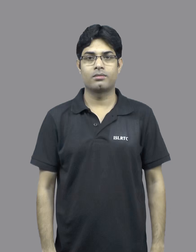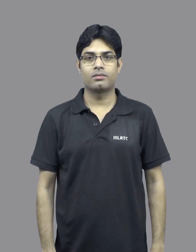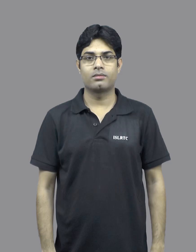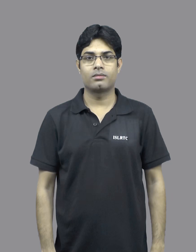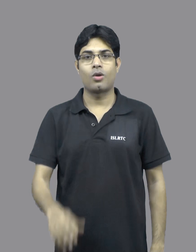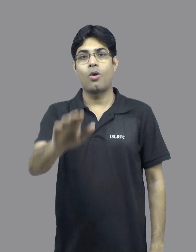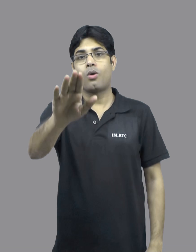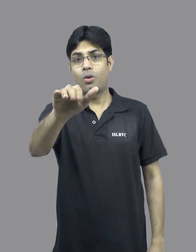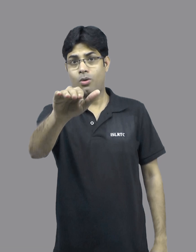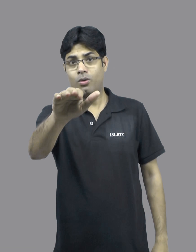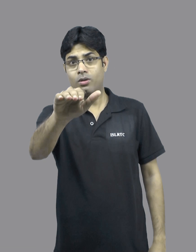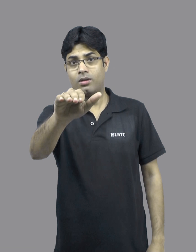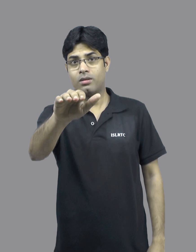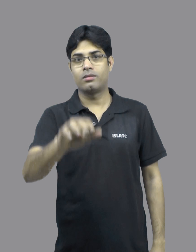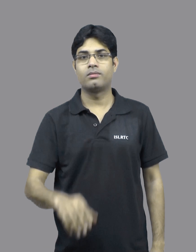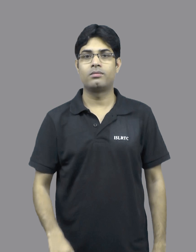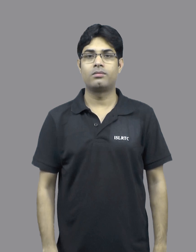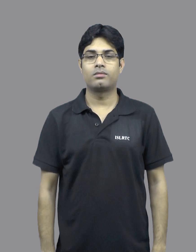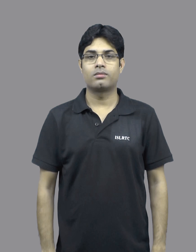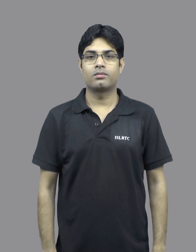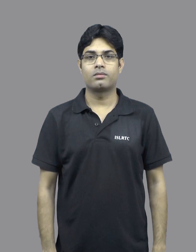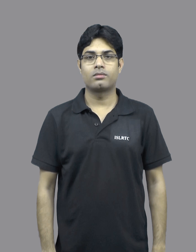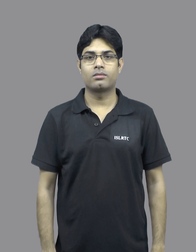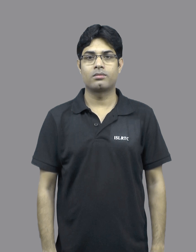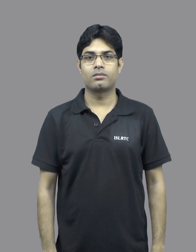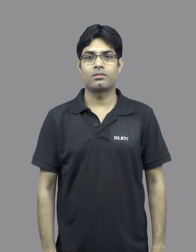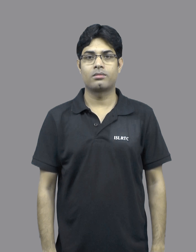Call